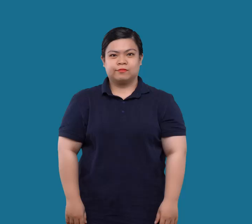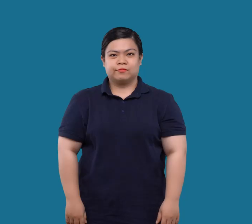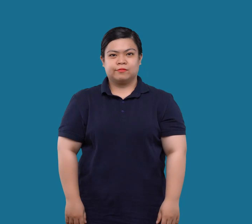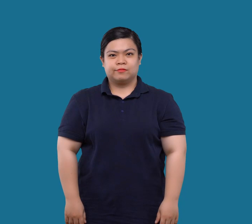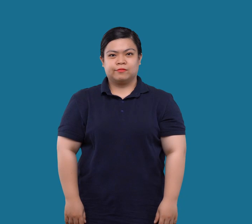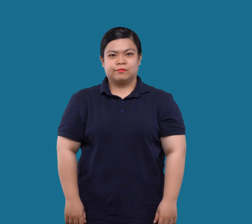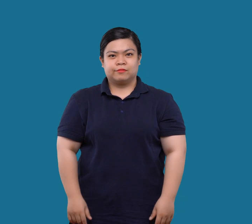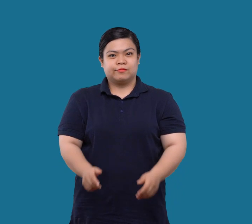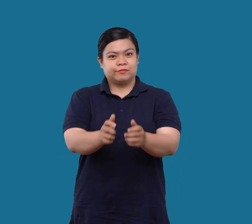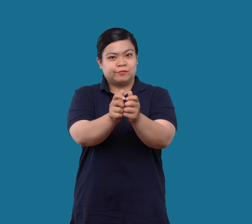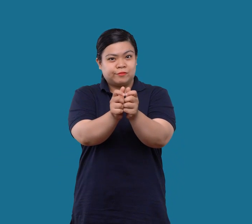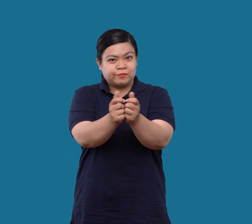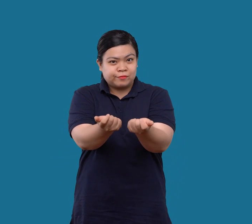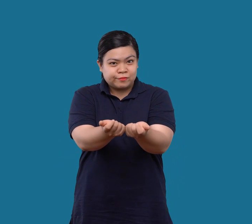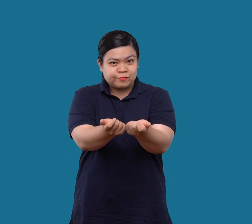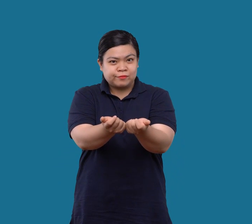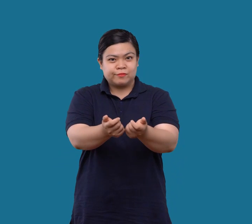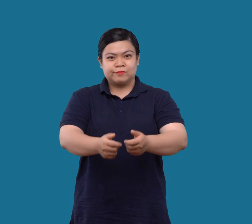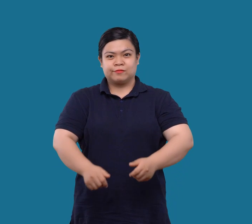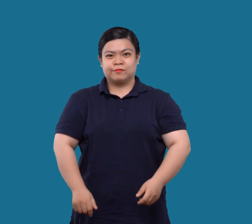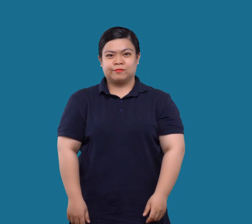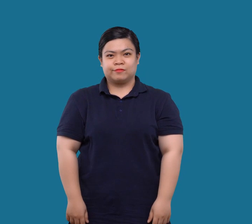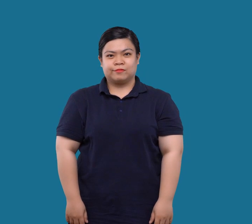quả roi